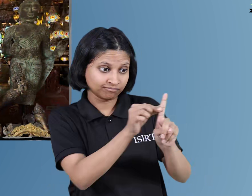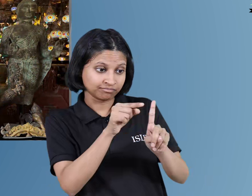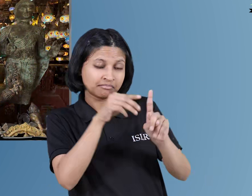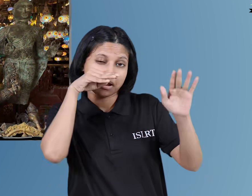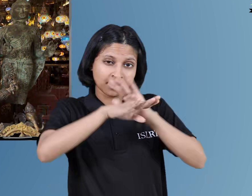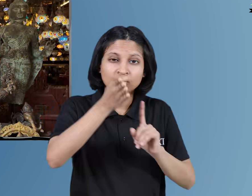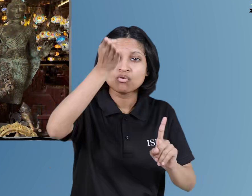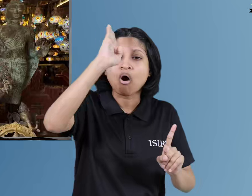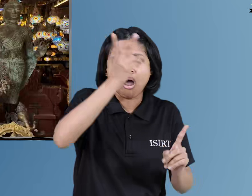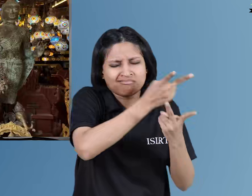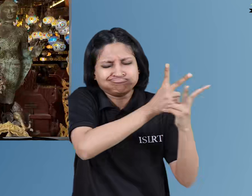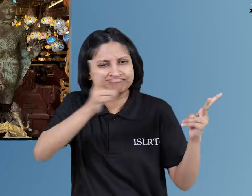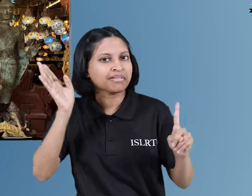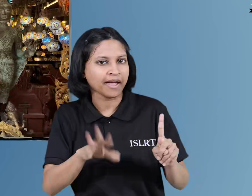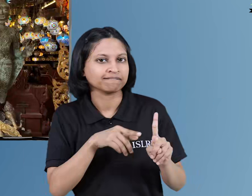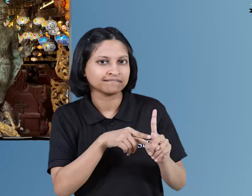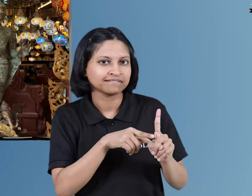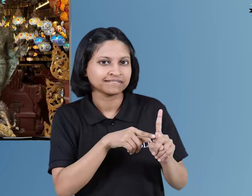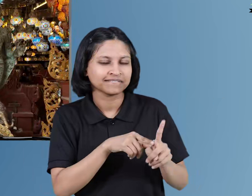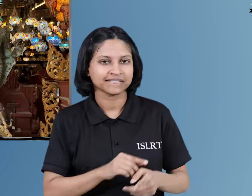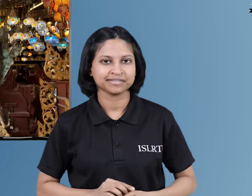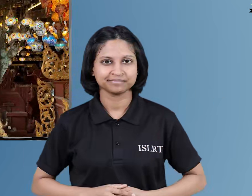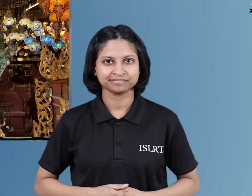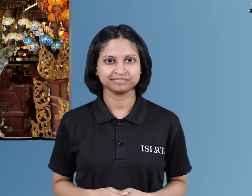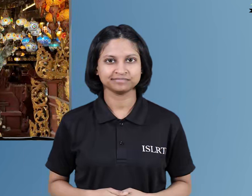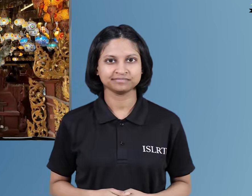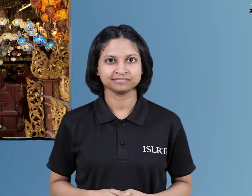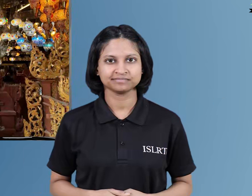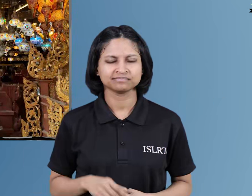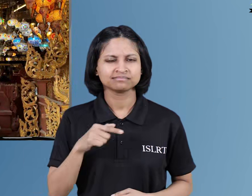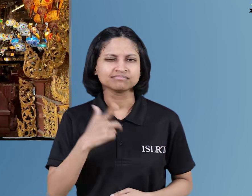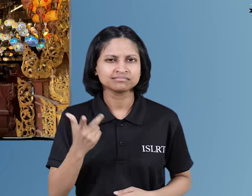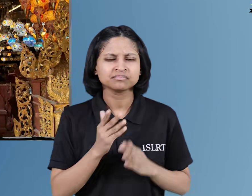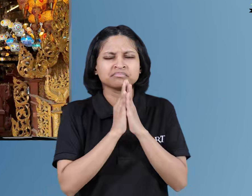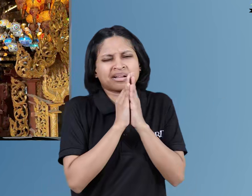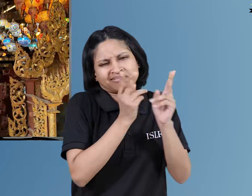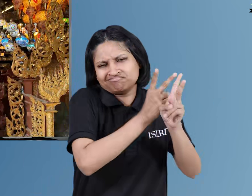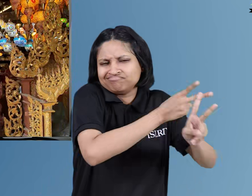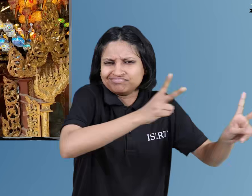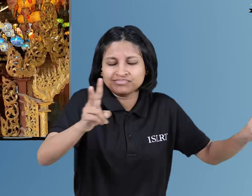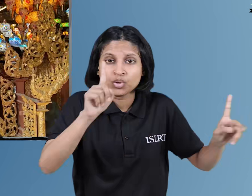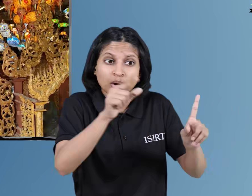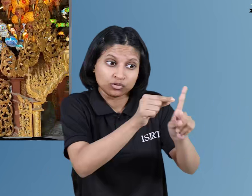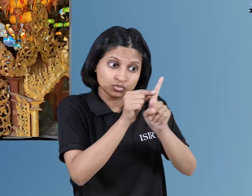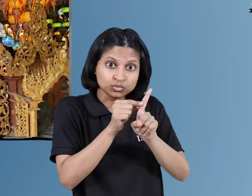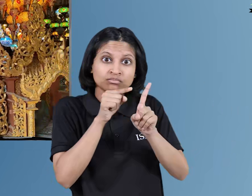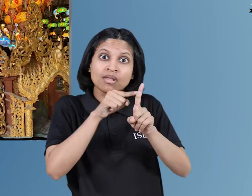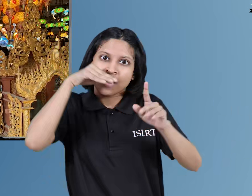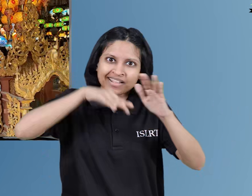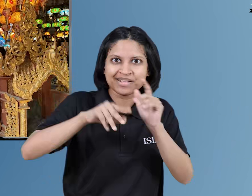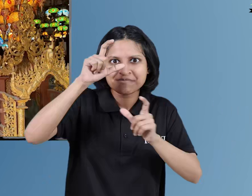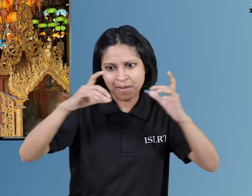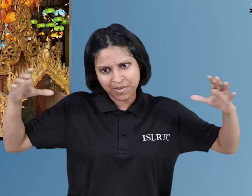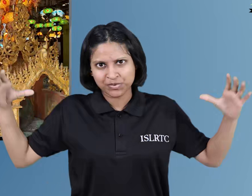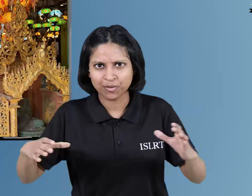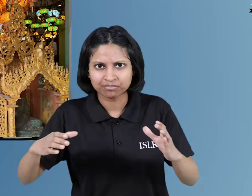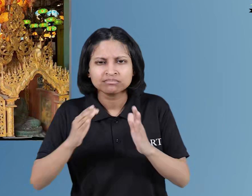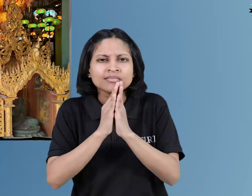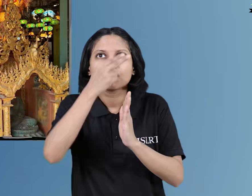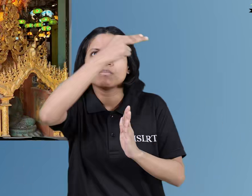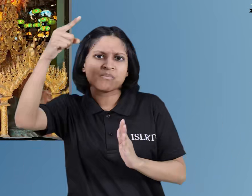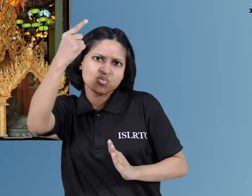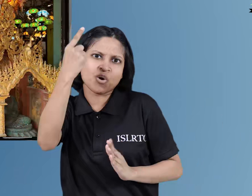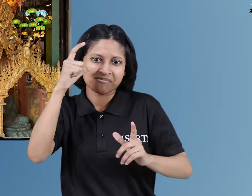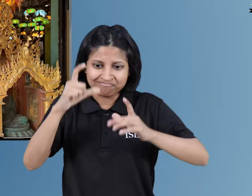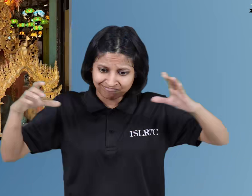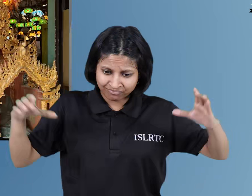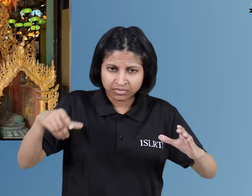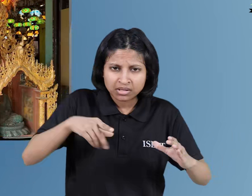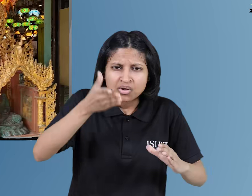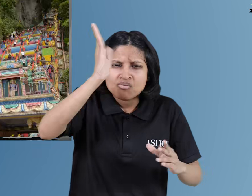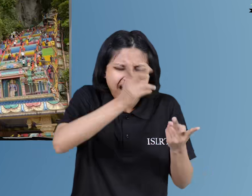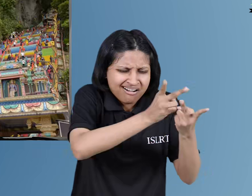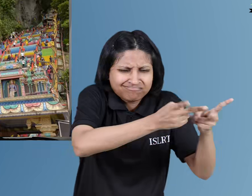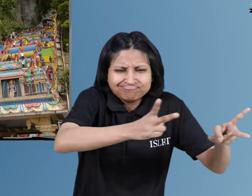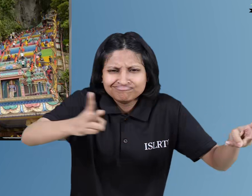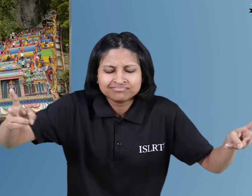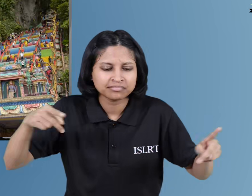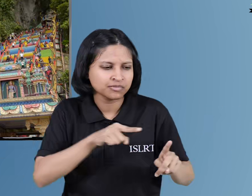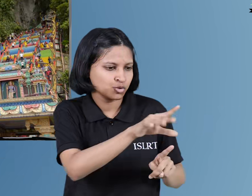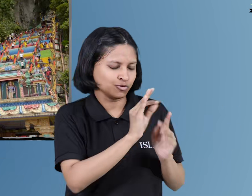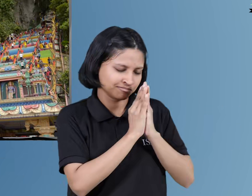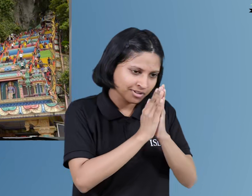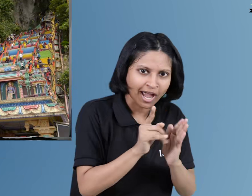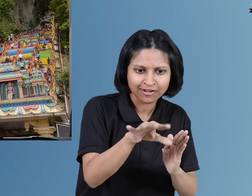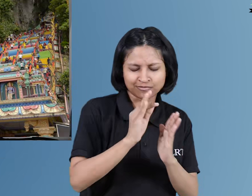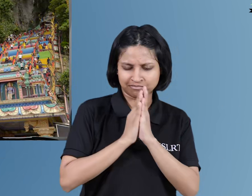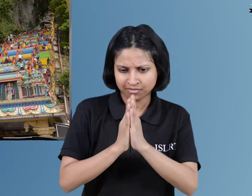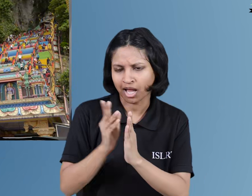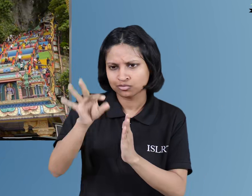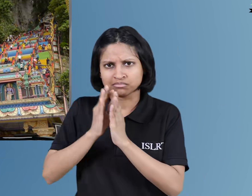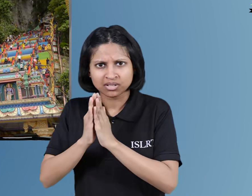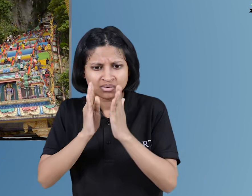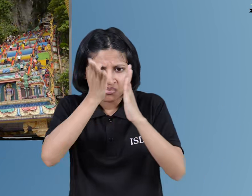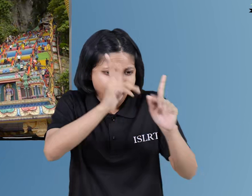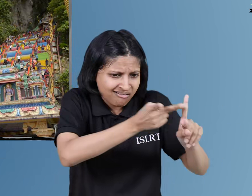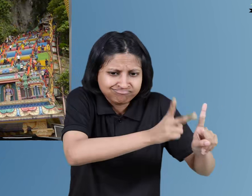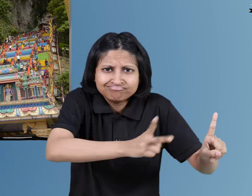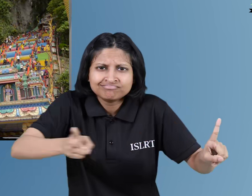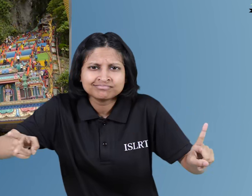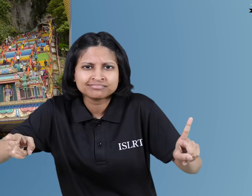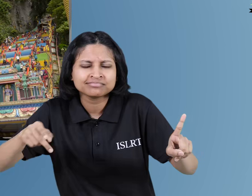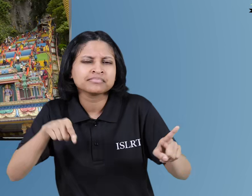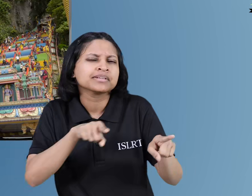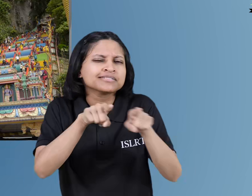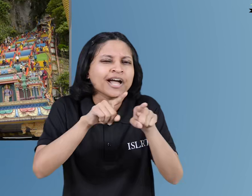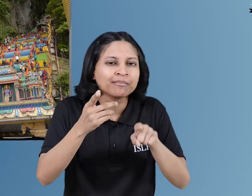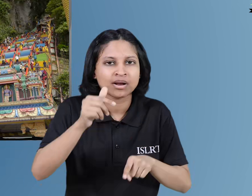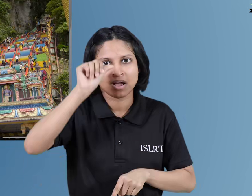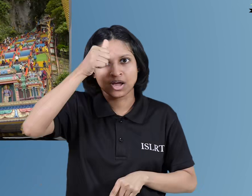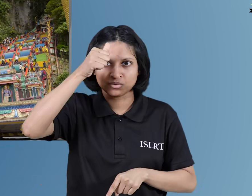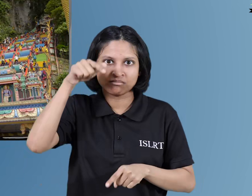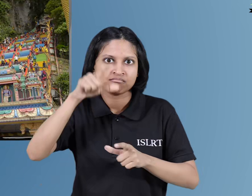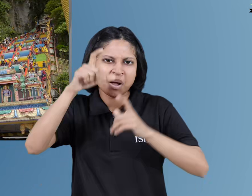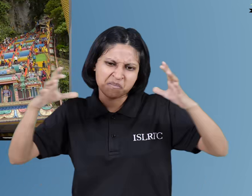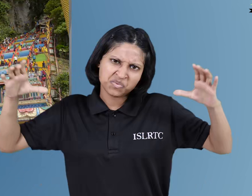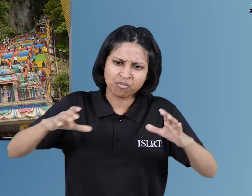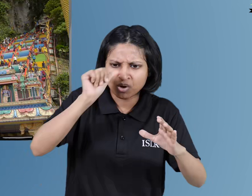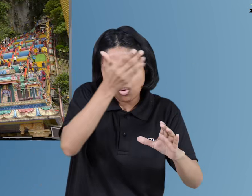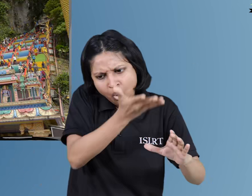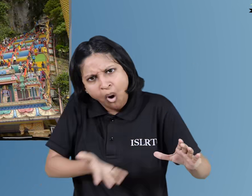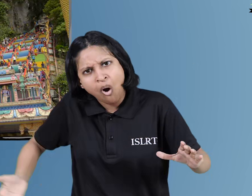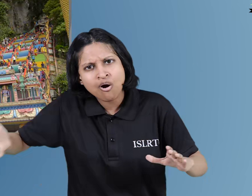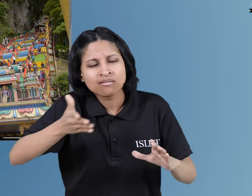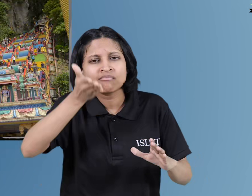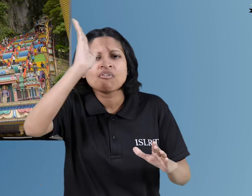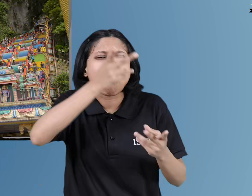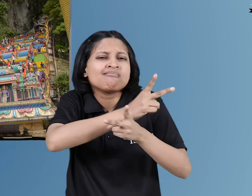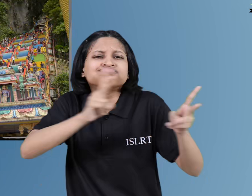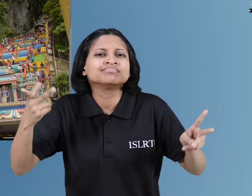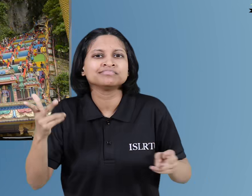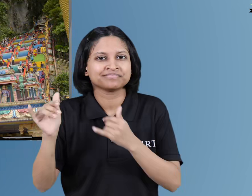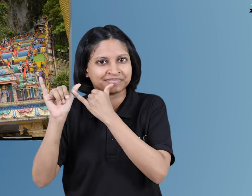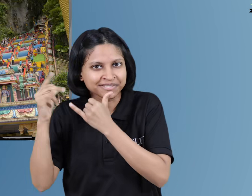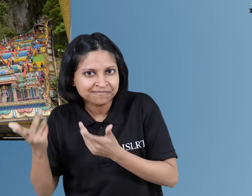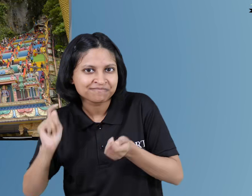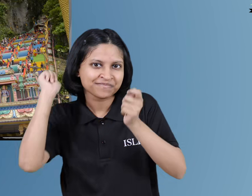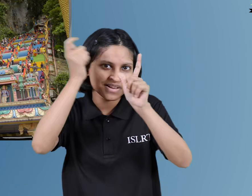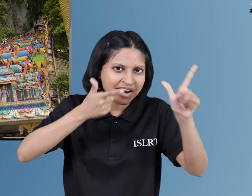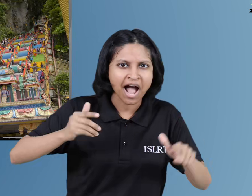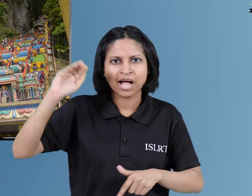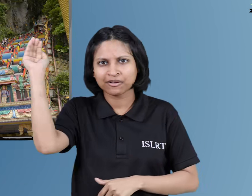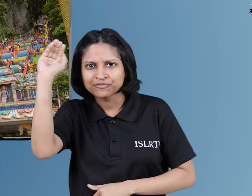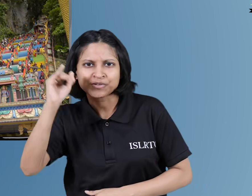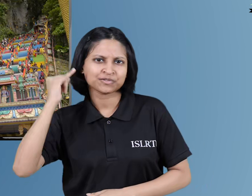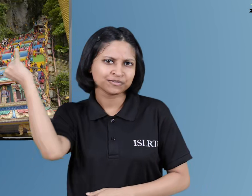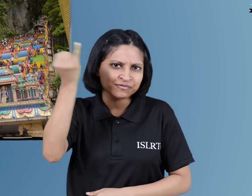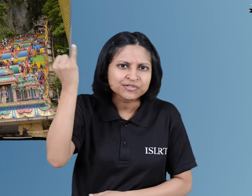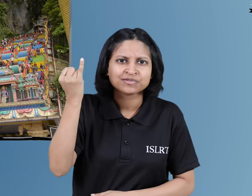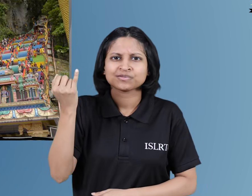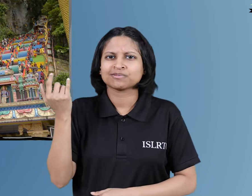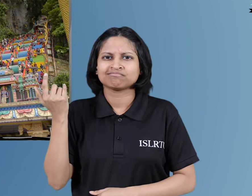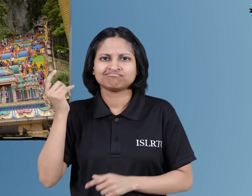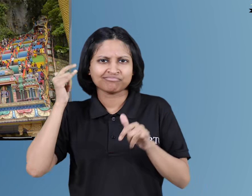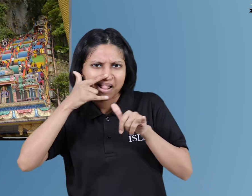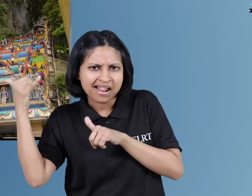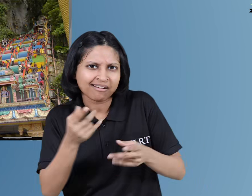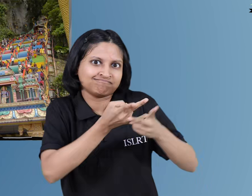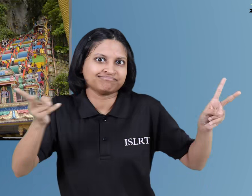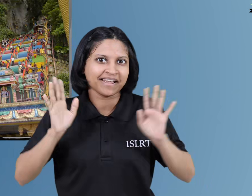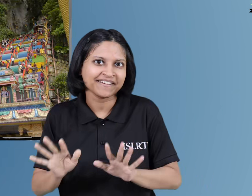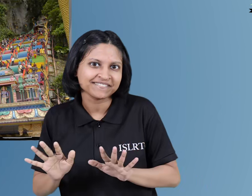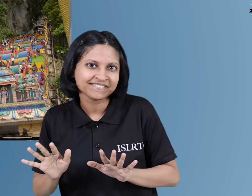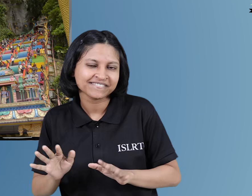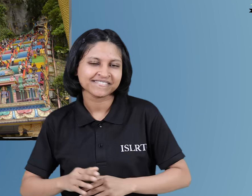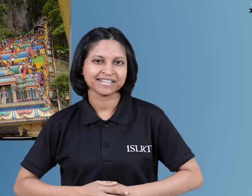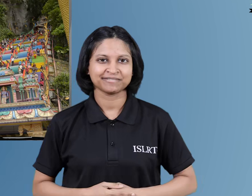Pantheon Pantheon refers to the collective group of all the deities worshiped in a particular religion by a community. in Hinduism, notable deities include Krishna, Rama, Shiva, Vishnu, and Durga.